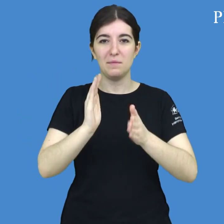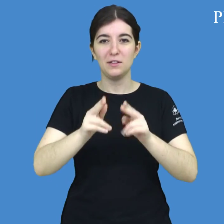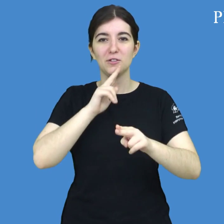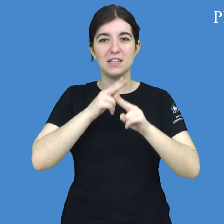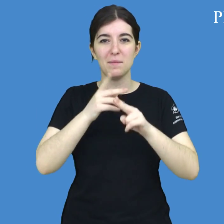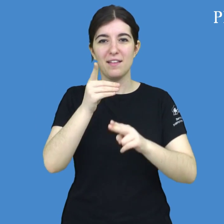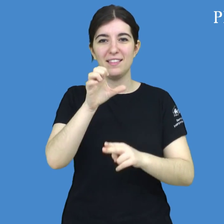nombre